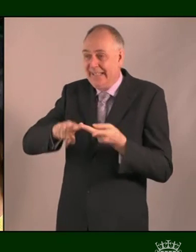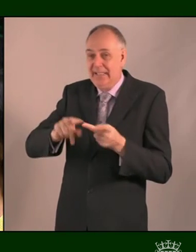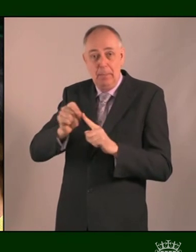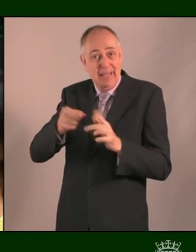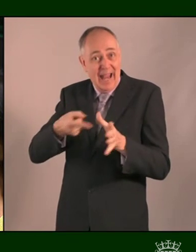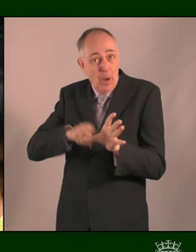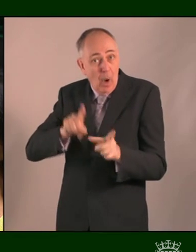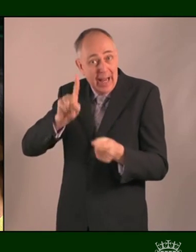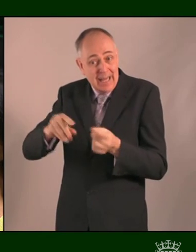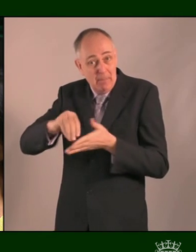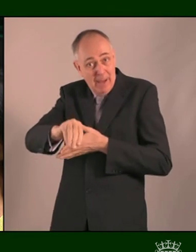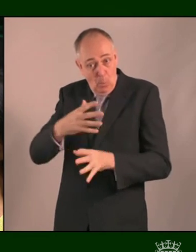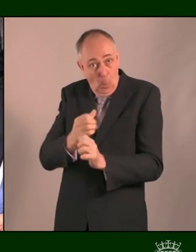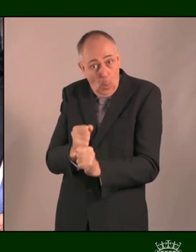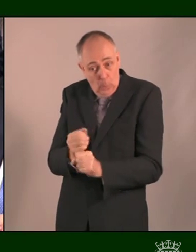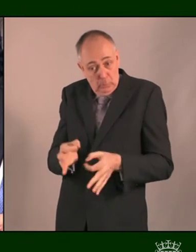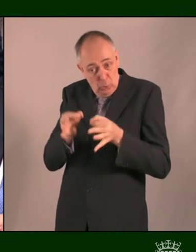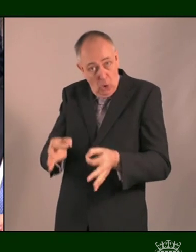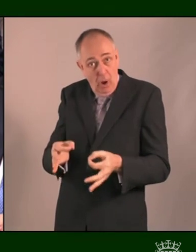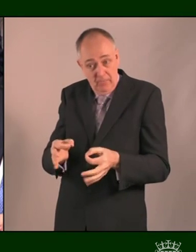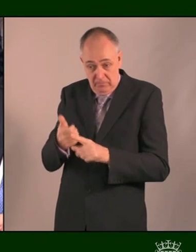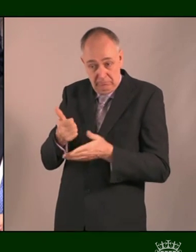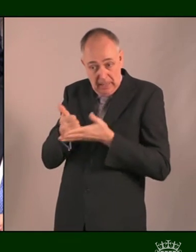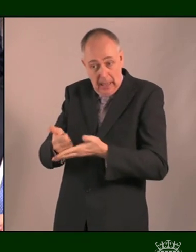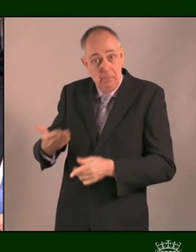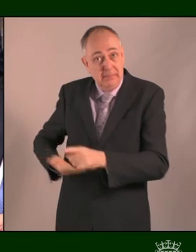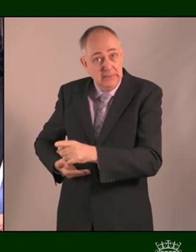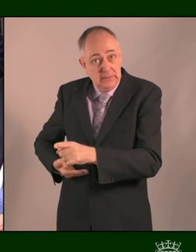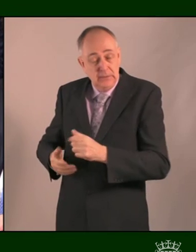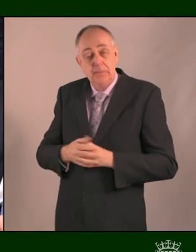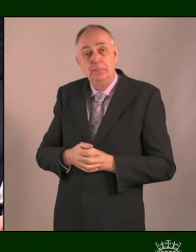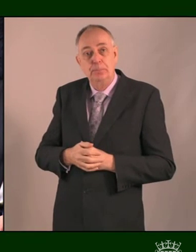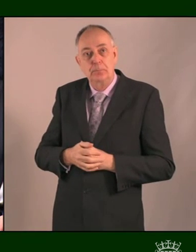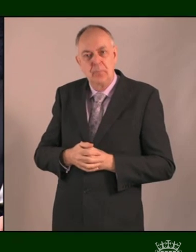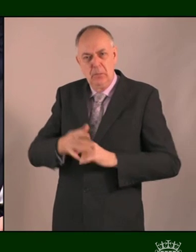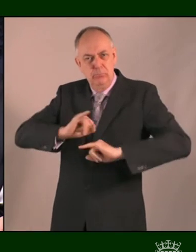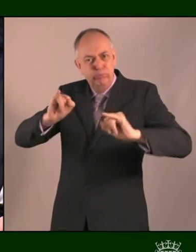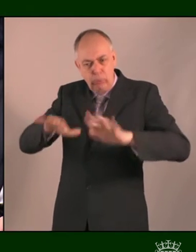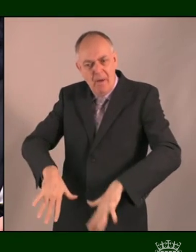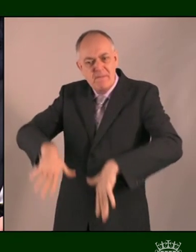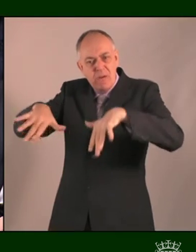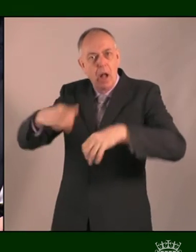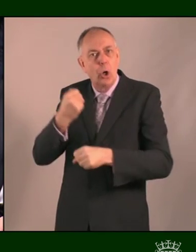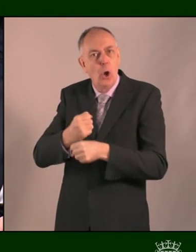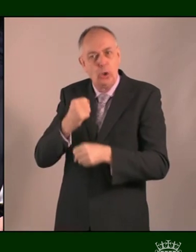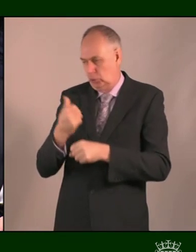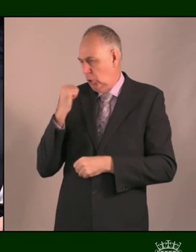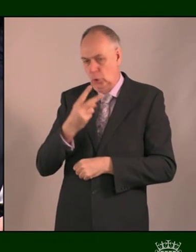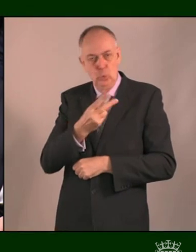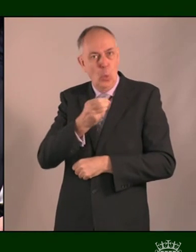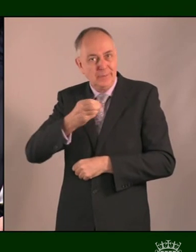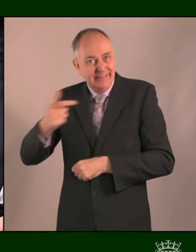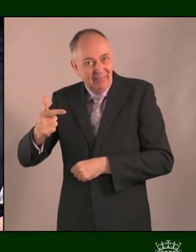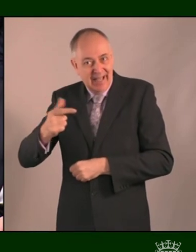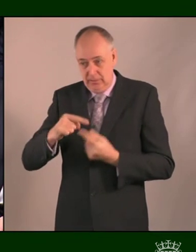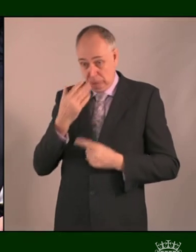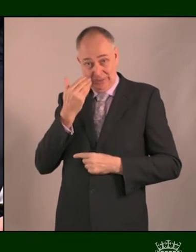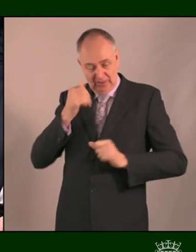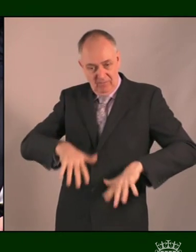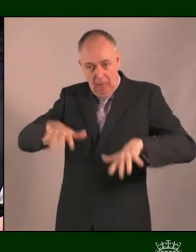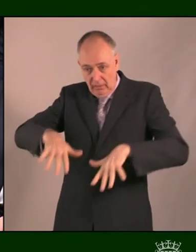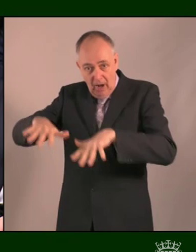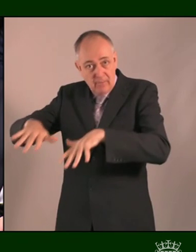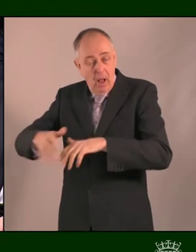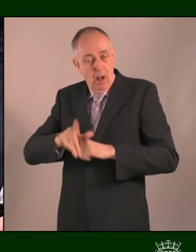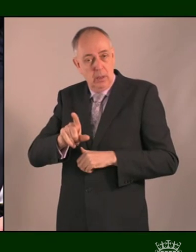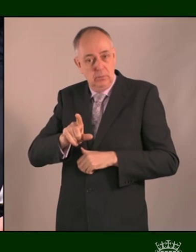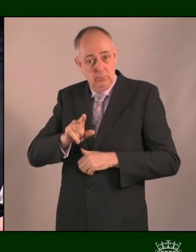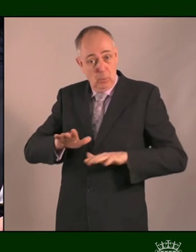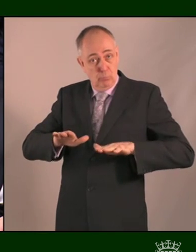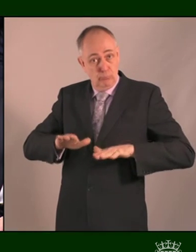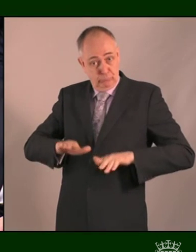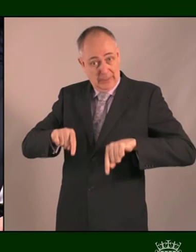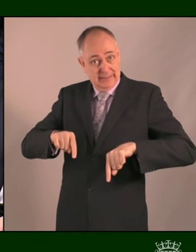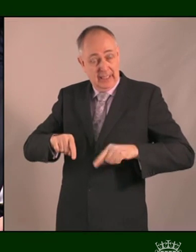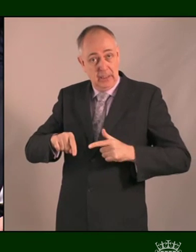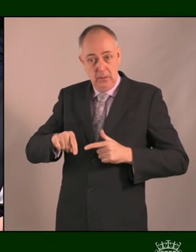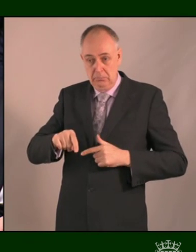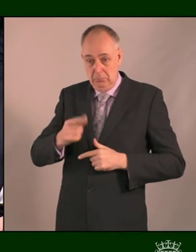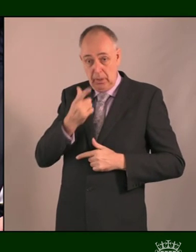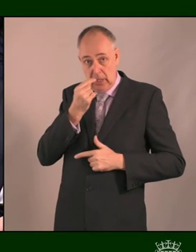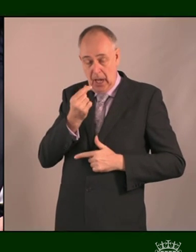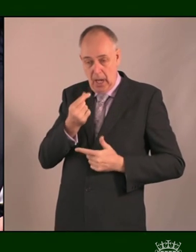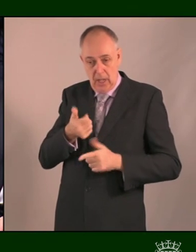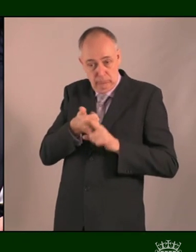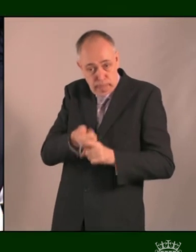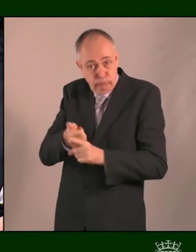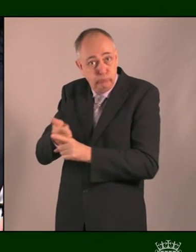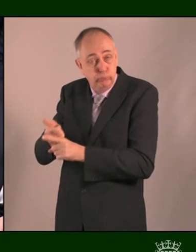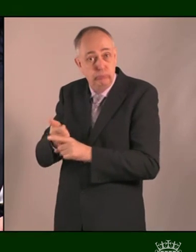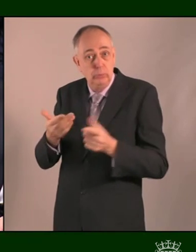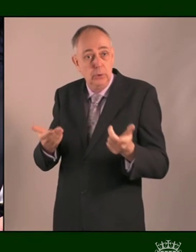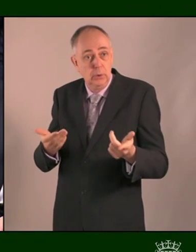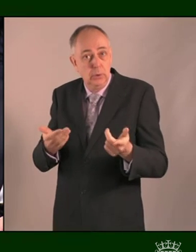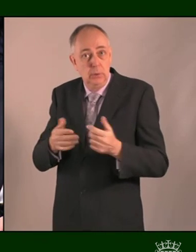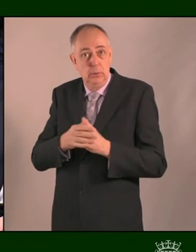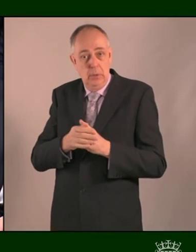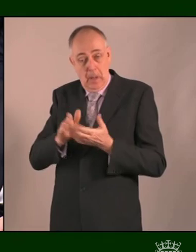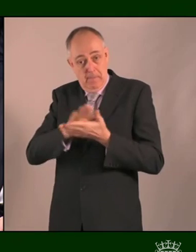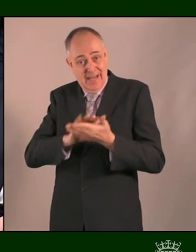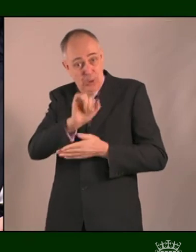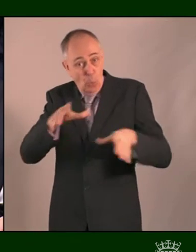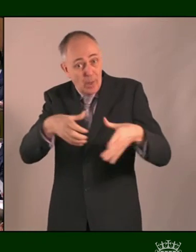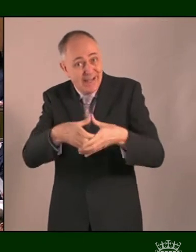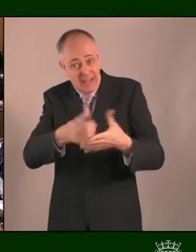Does the Prime Minister agree that, come what may, as we saw during the devastating floods of Gloucester in 2007 and elsewhere recently, Britain will find the strength, perhaps aided by a cup of not-necessarily-Yorkshire tea, to pull through?